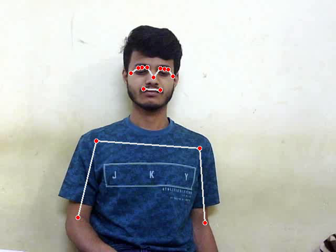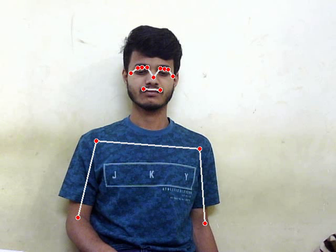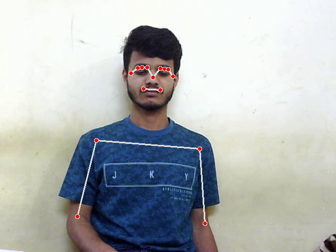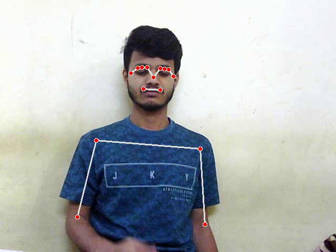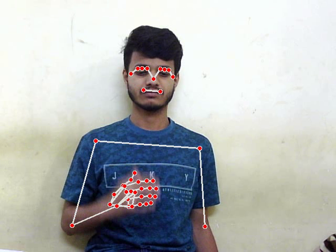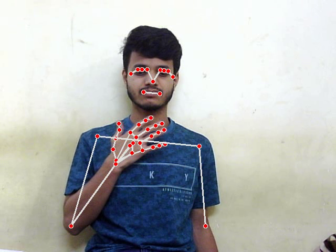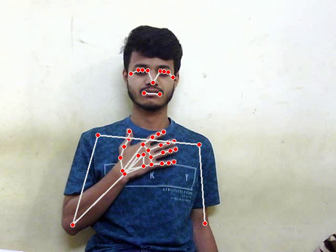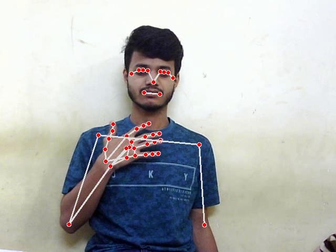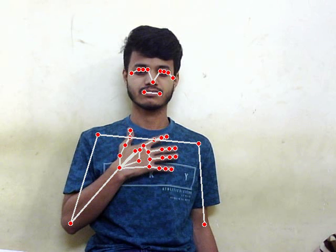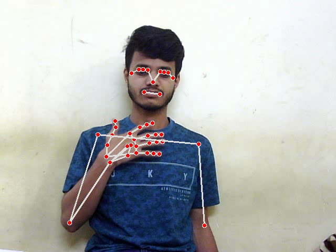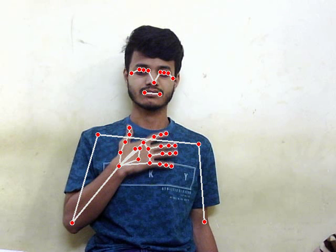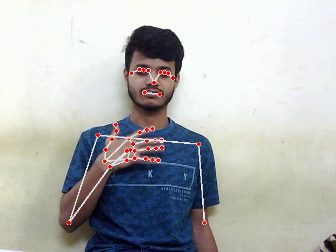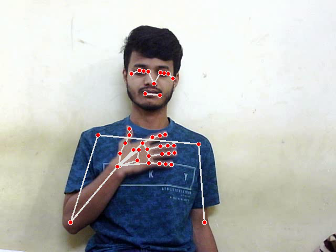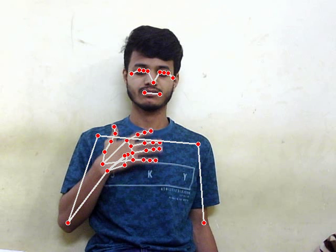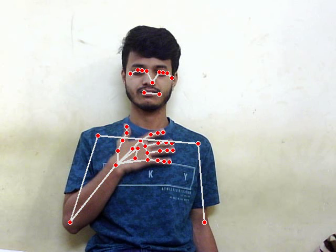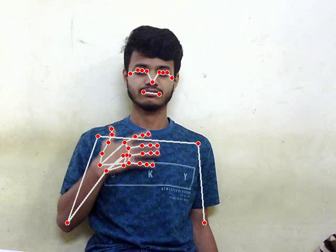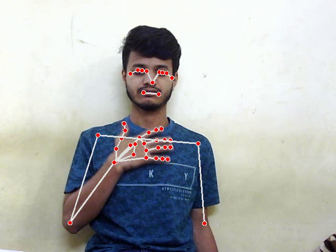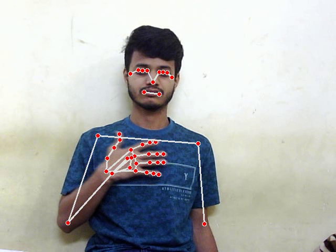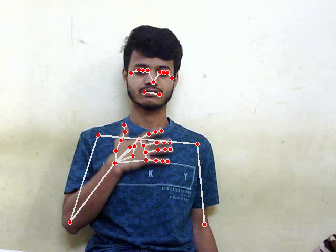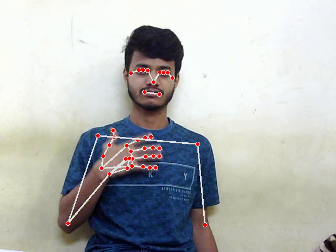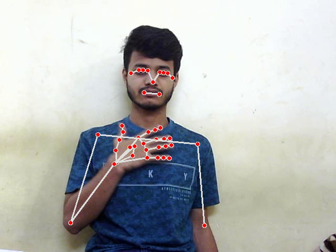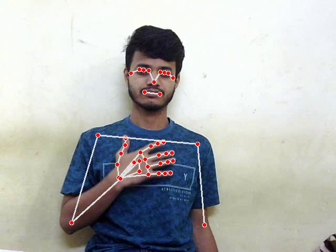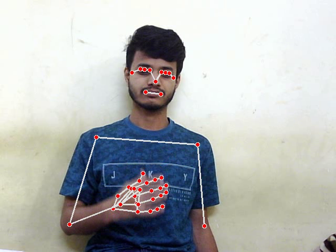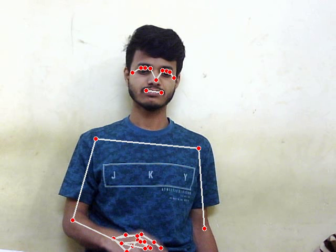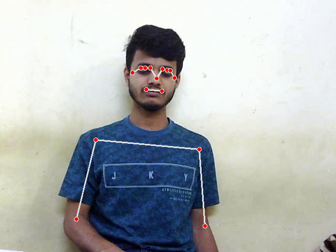please